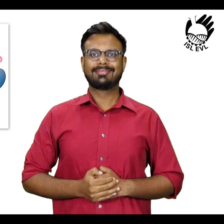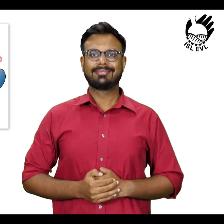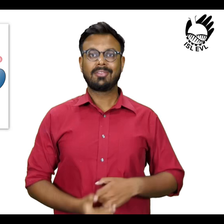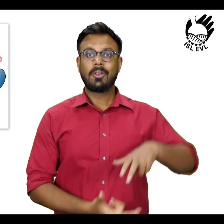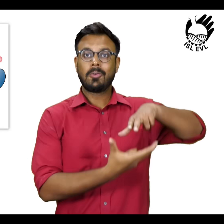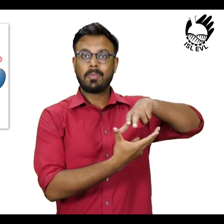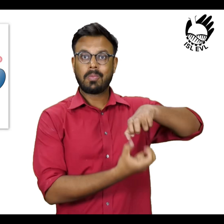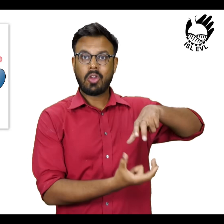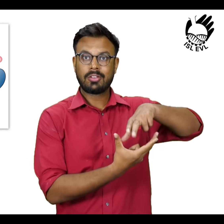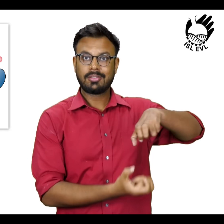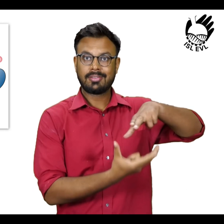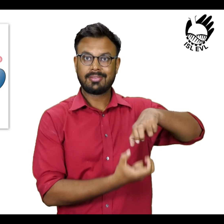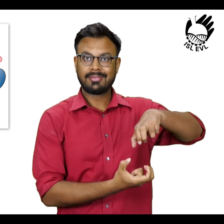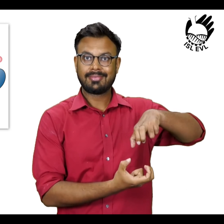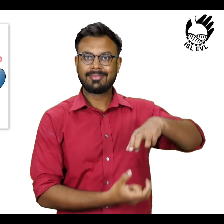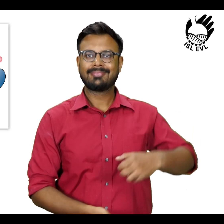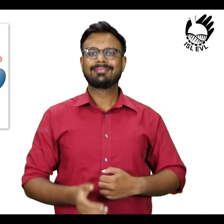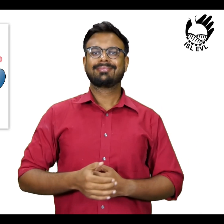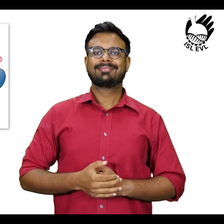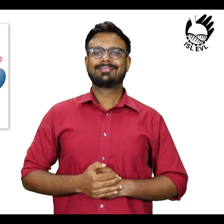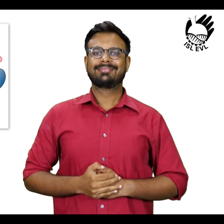Enzyme